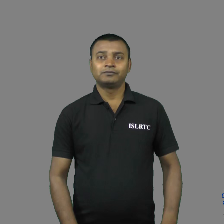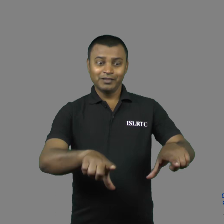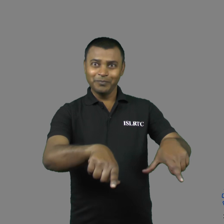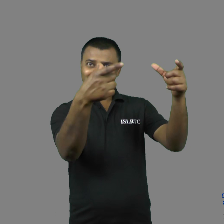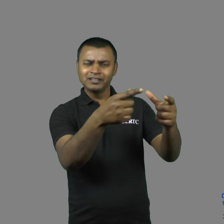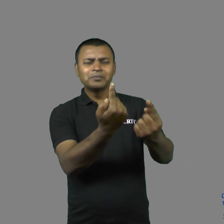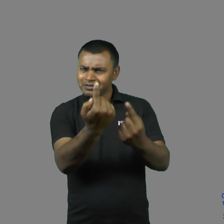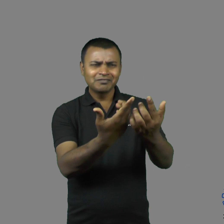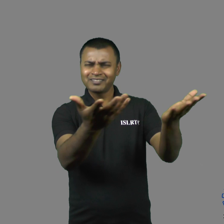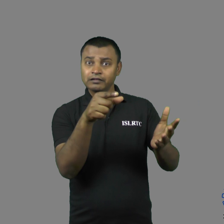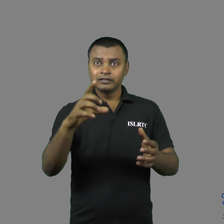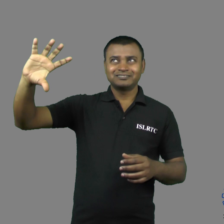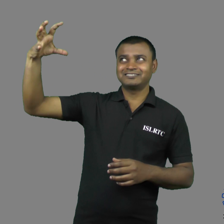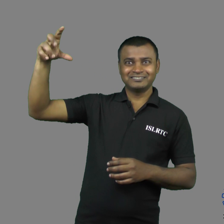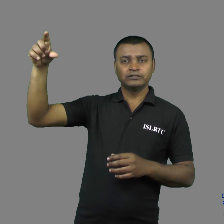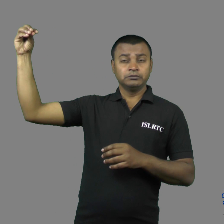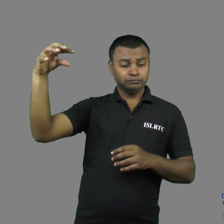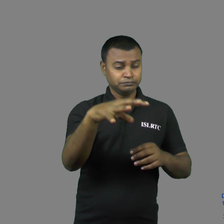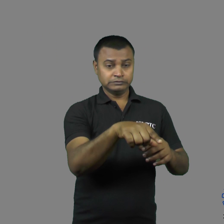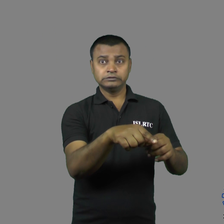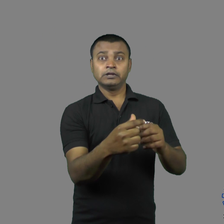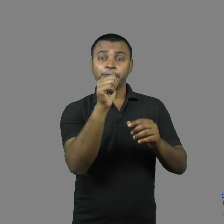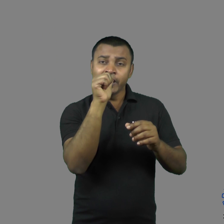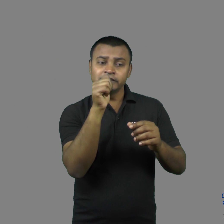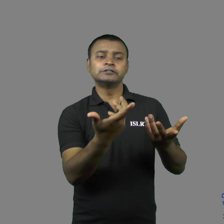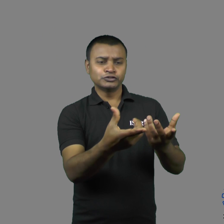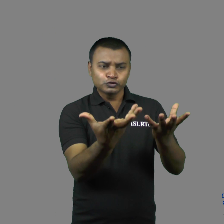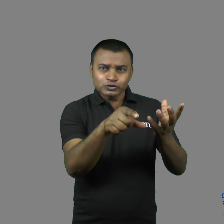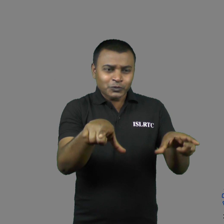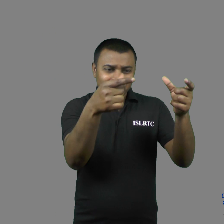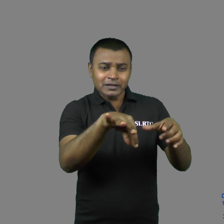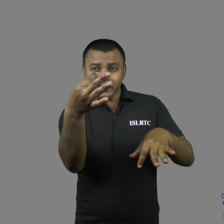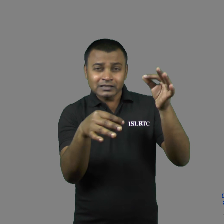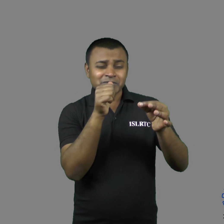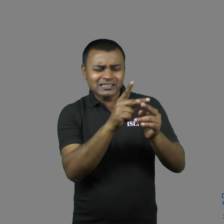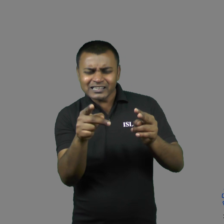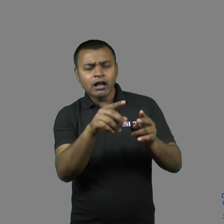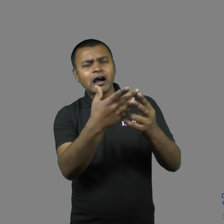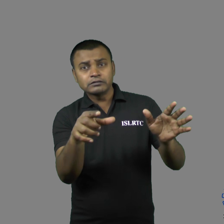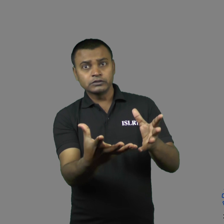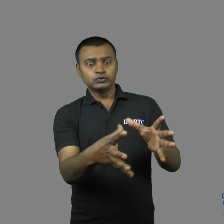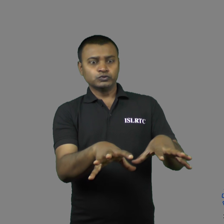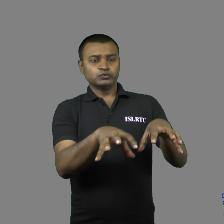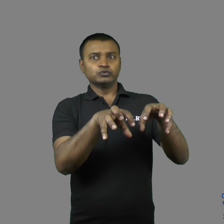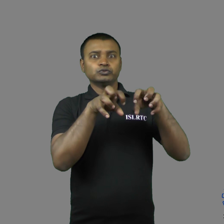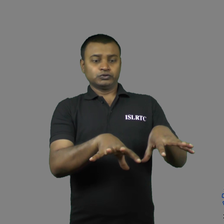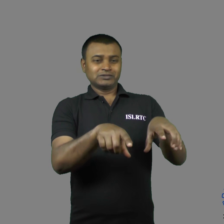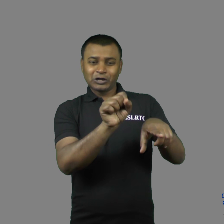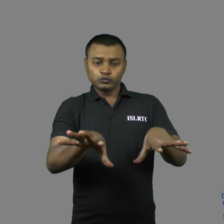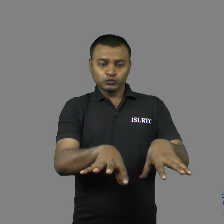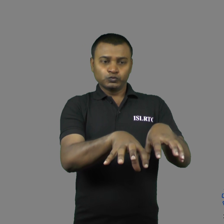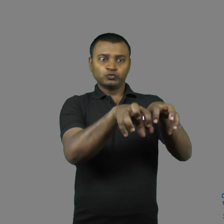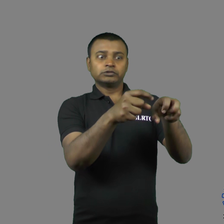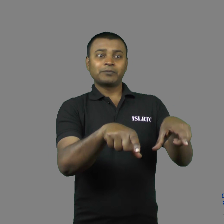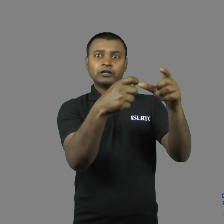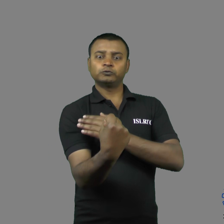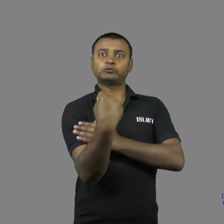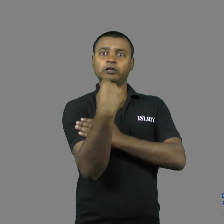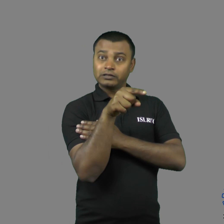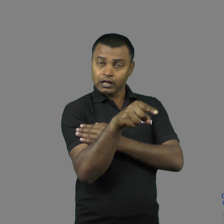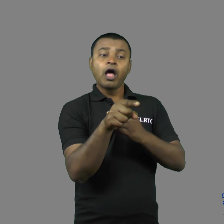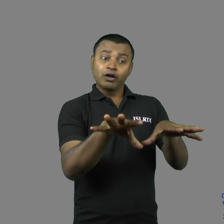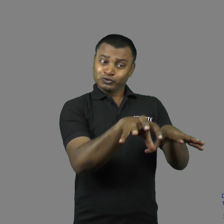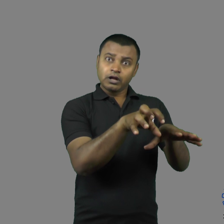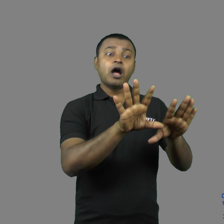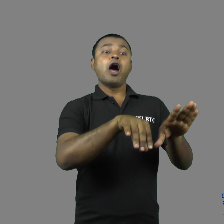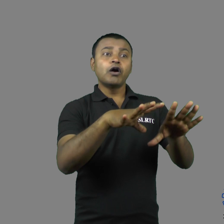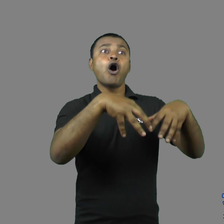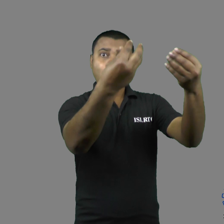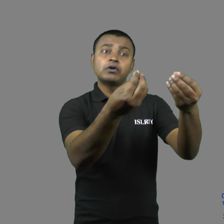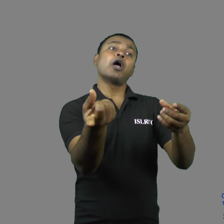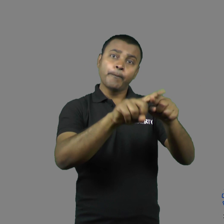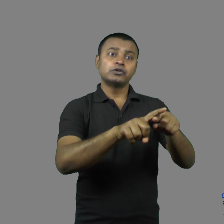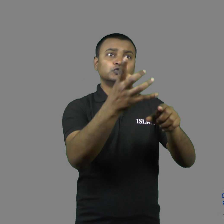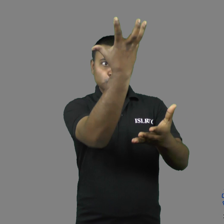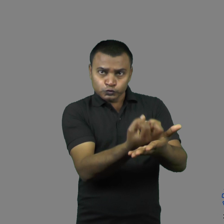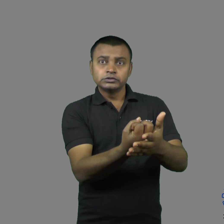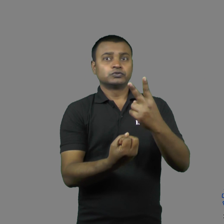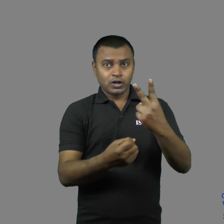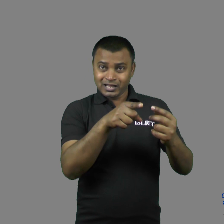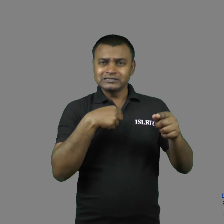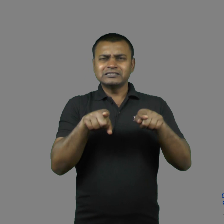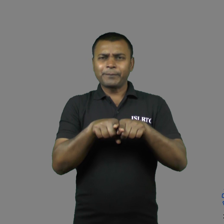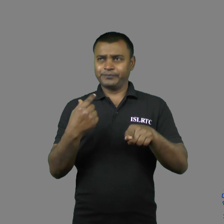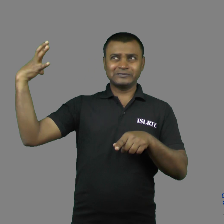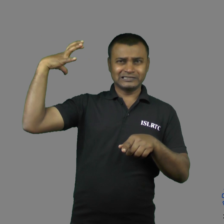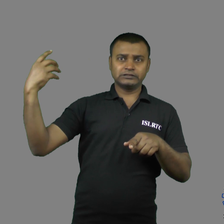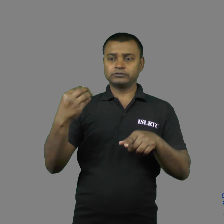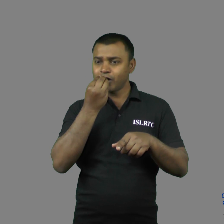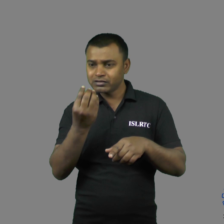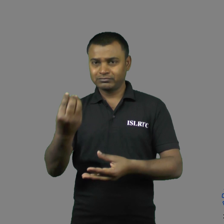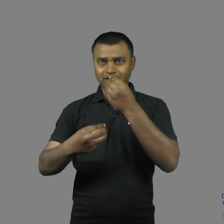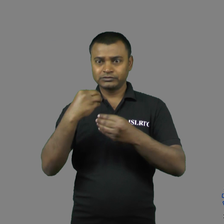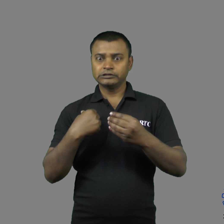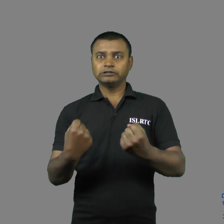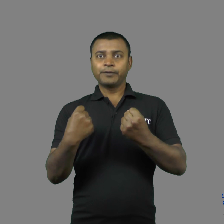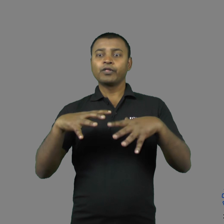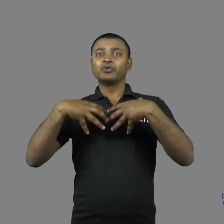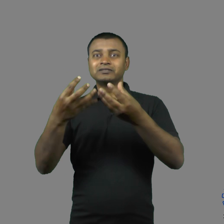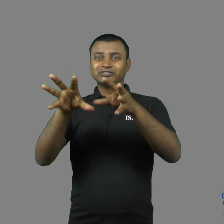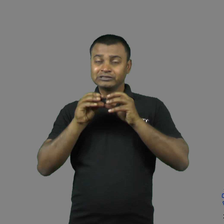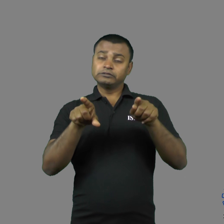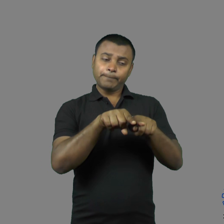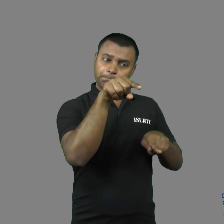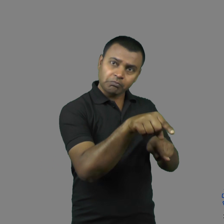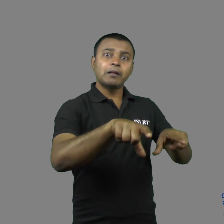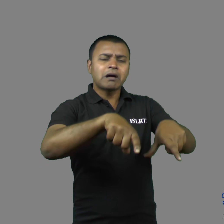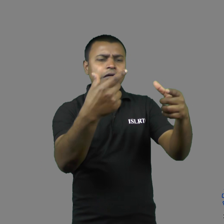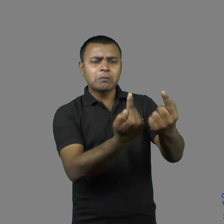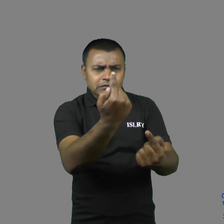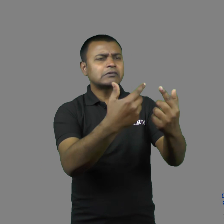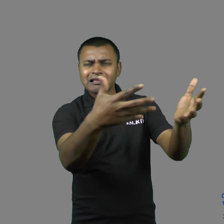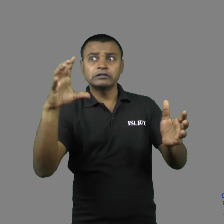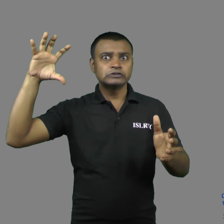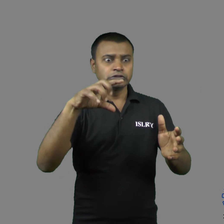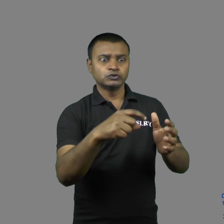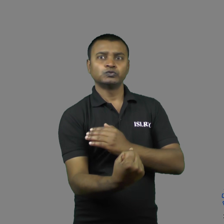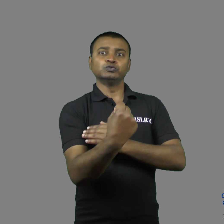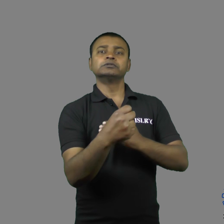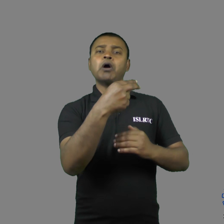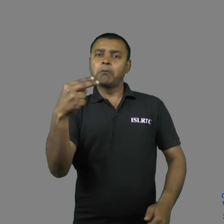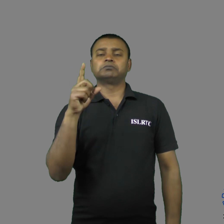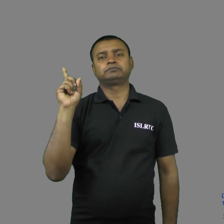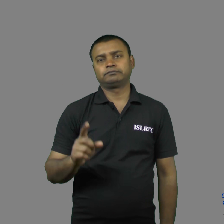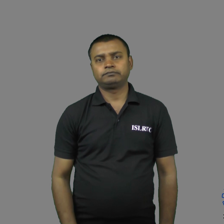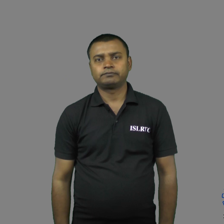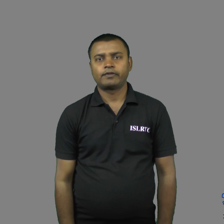Plant Nutrition